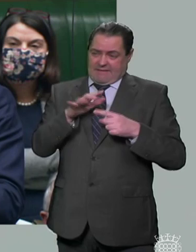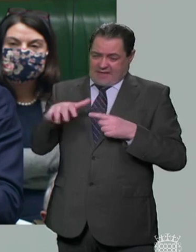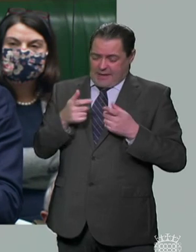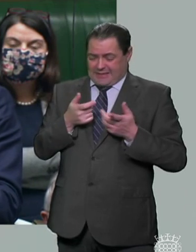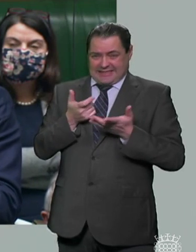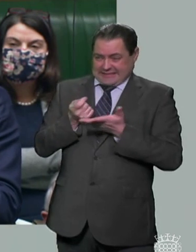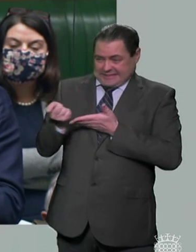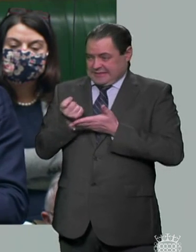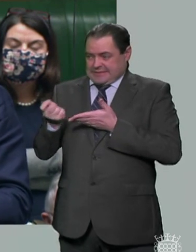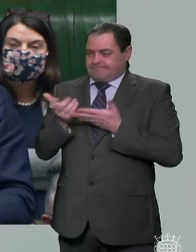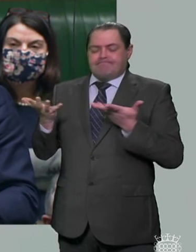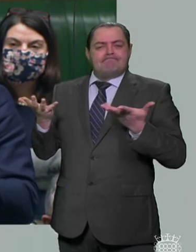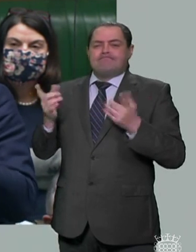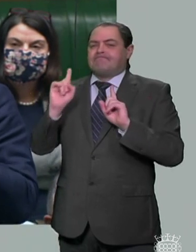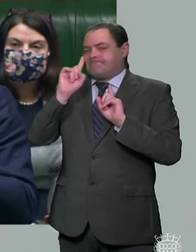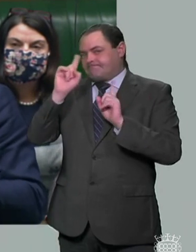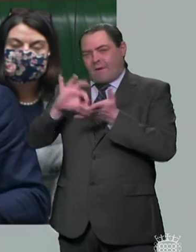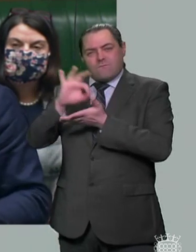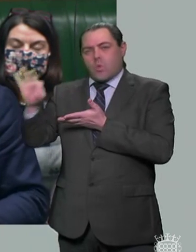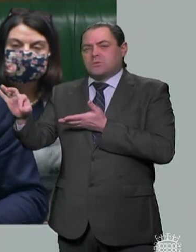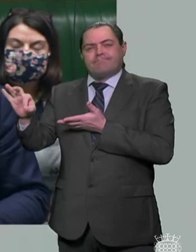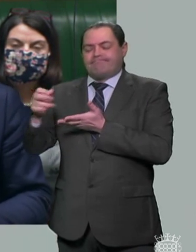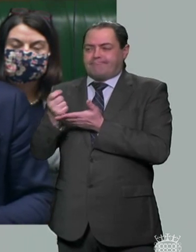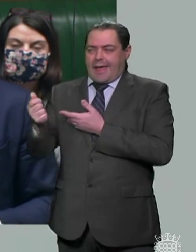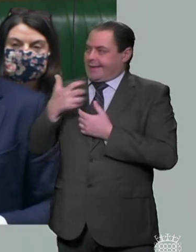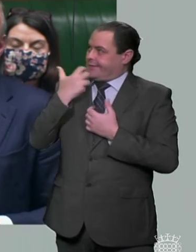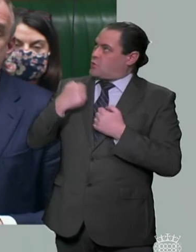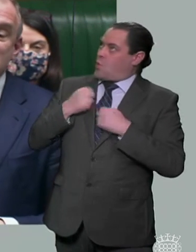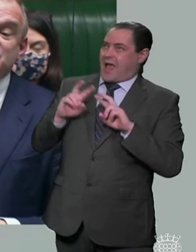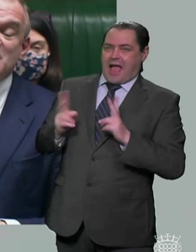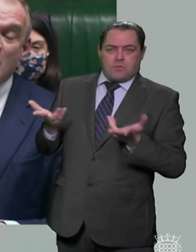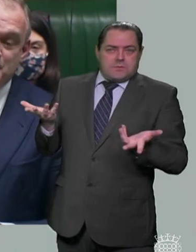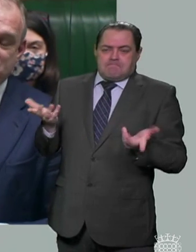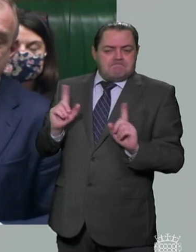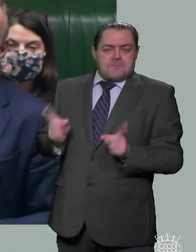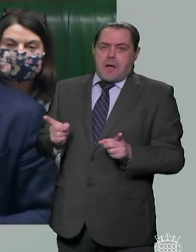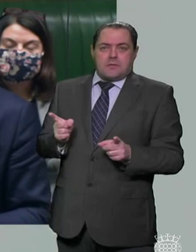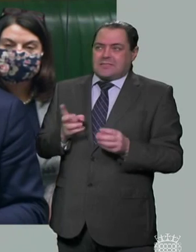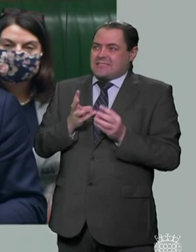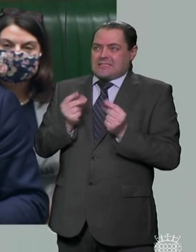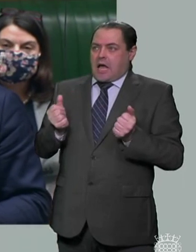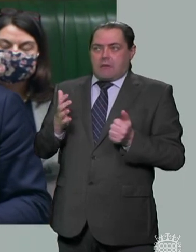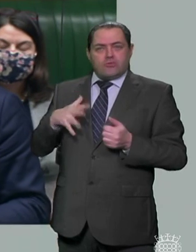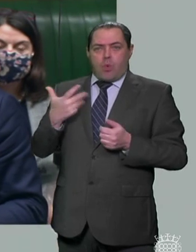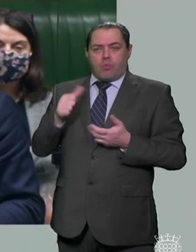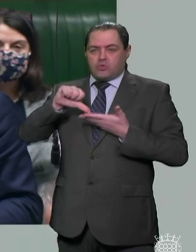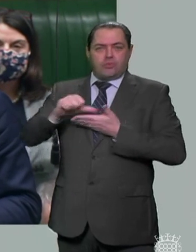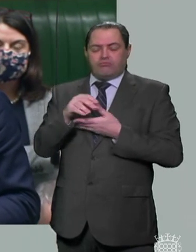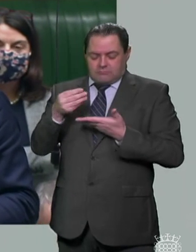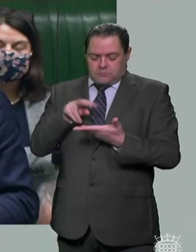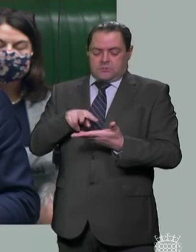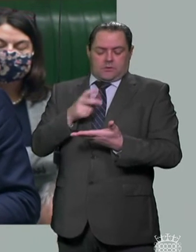will push millions more families into fuel poverty, when we know many are already afraid even to open their heating bills.